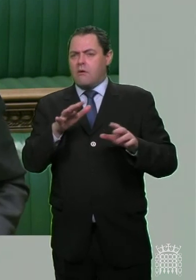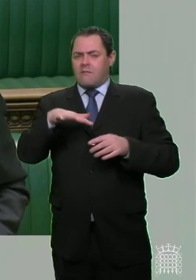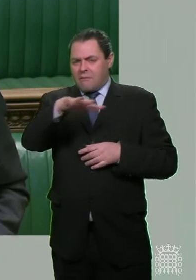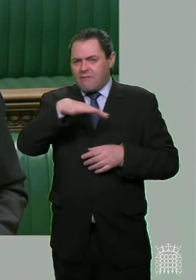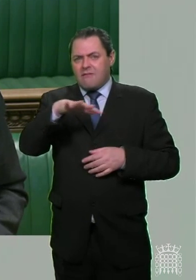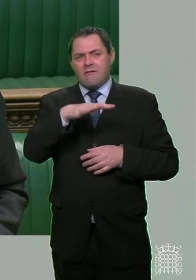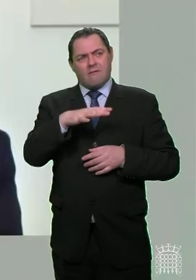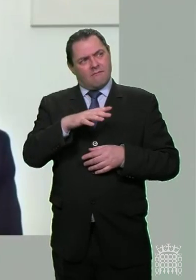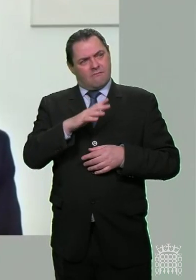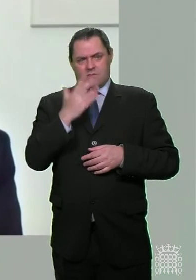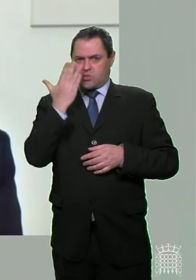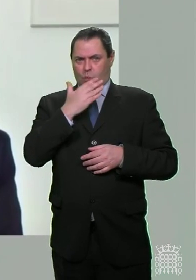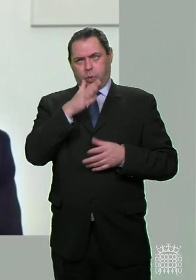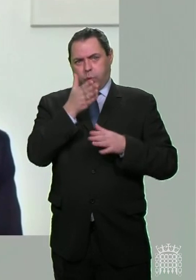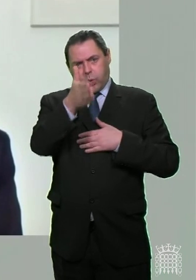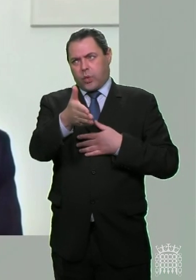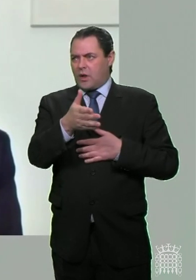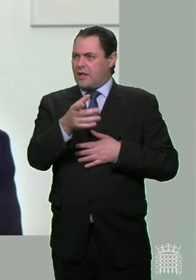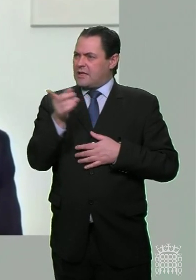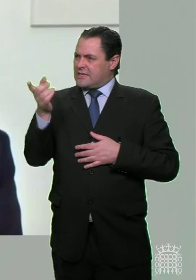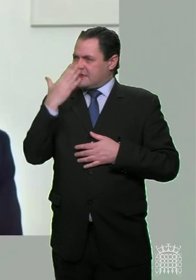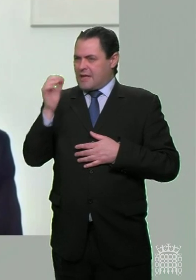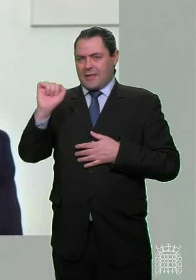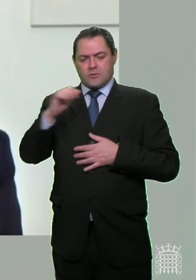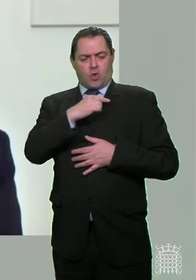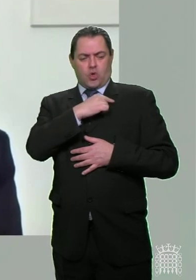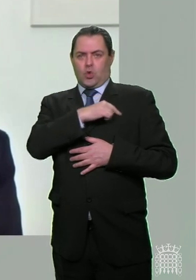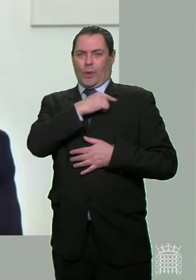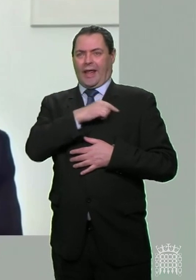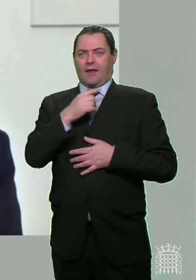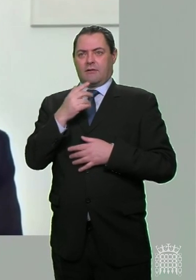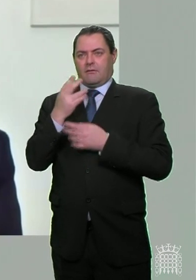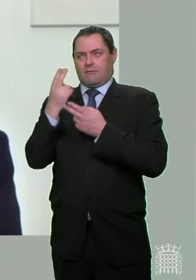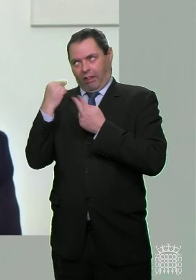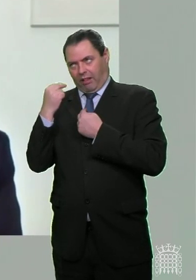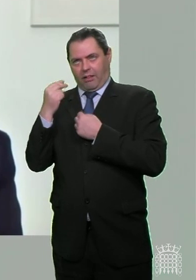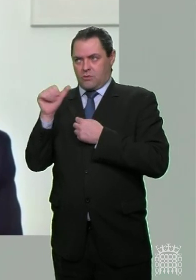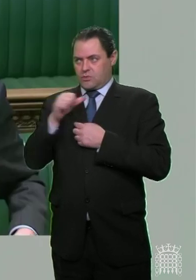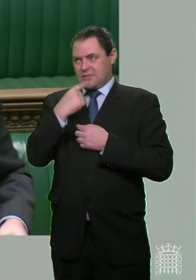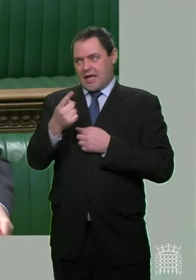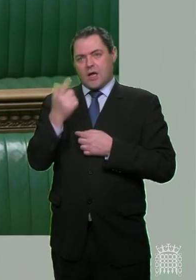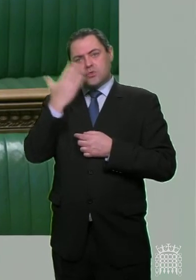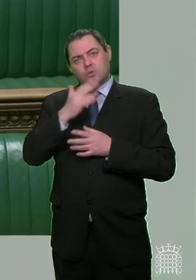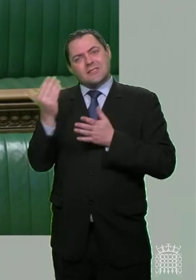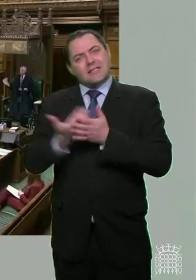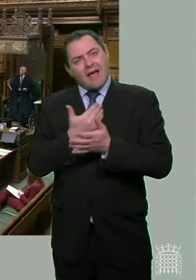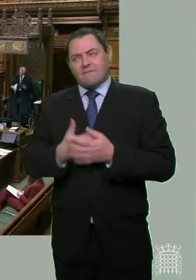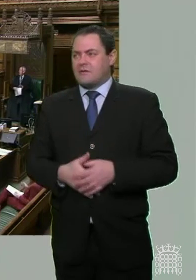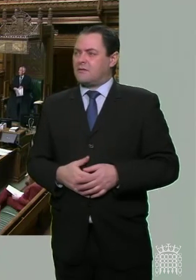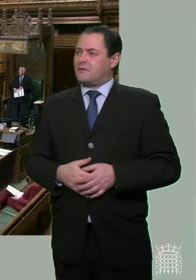I would like to hear from the Leader of the Opposition, in defiance of his union paymasters, that schools are safe.